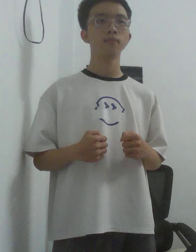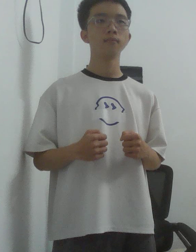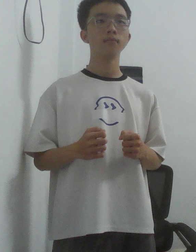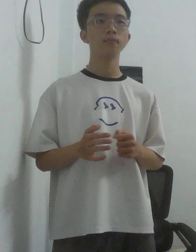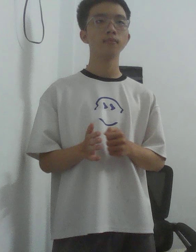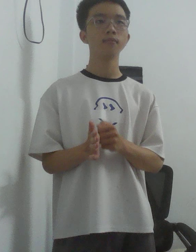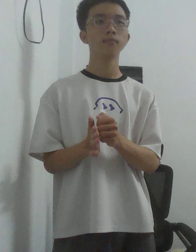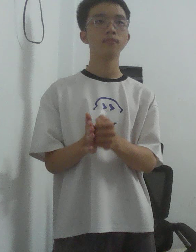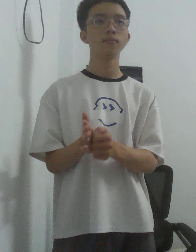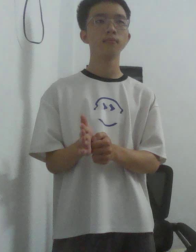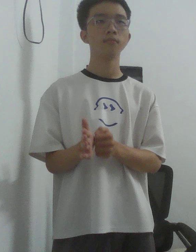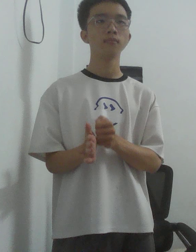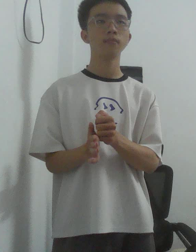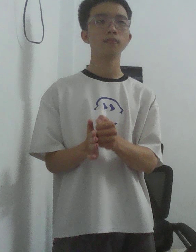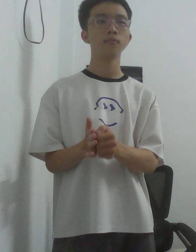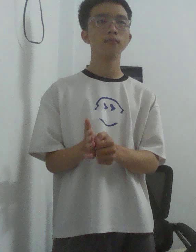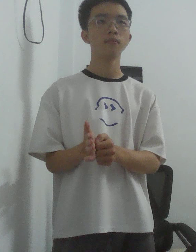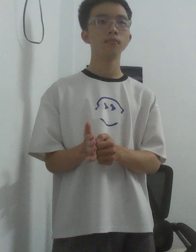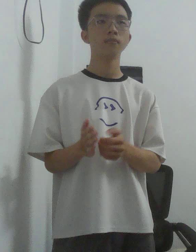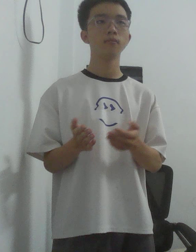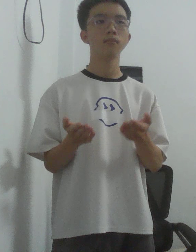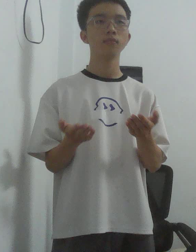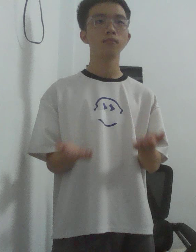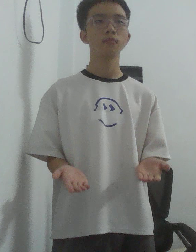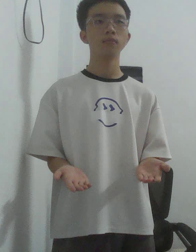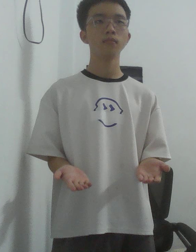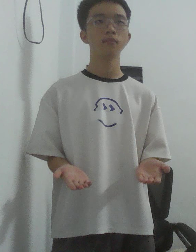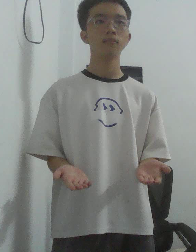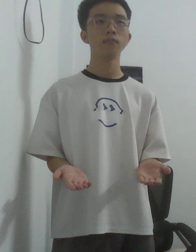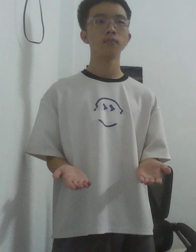thang nay